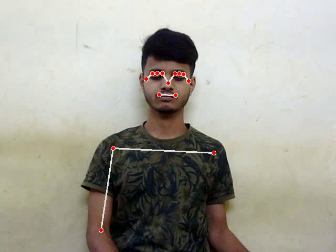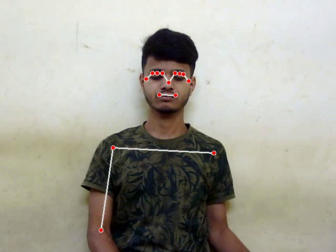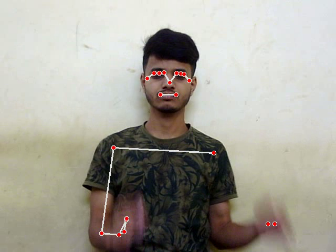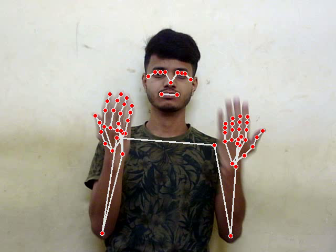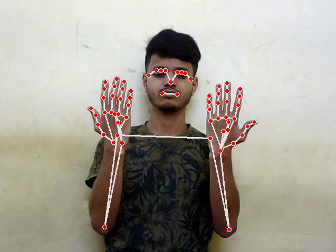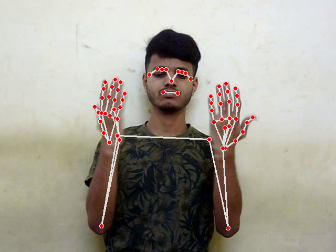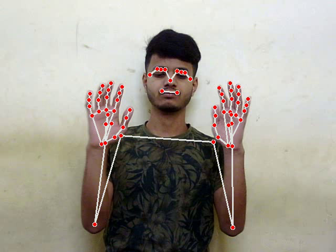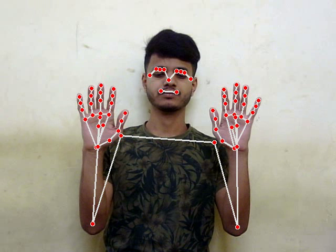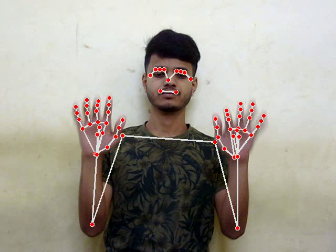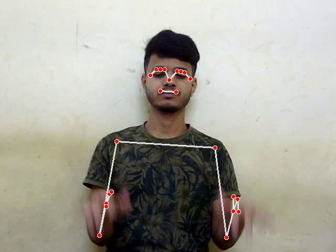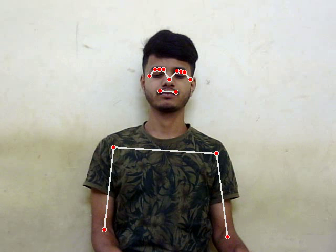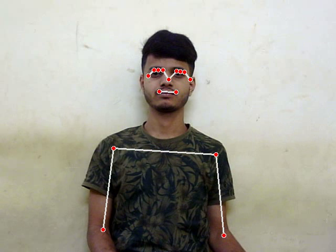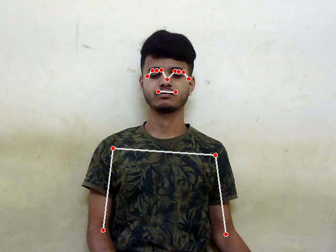do not want